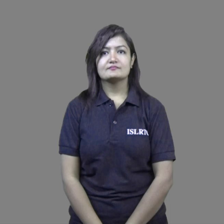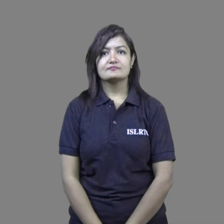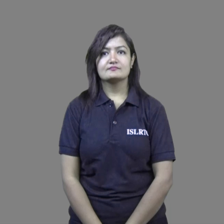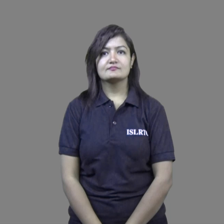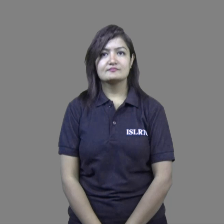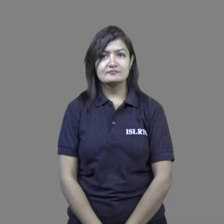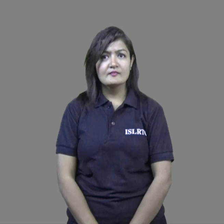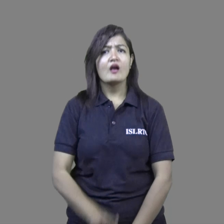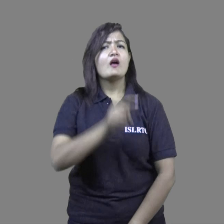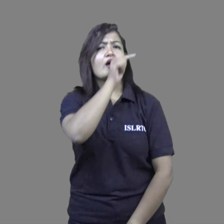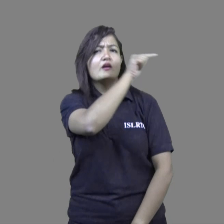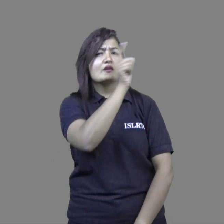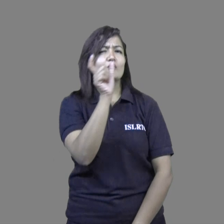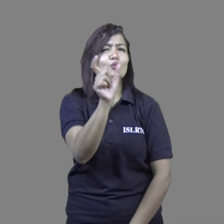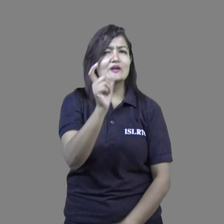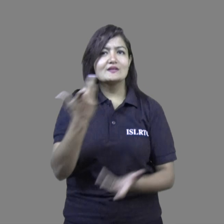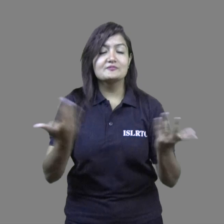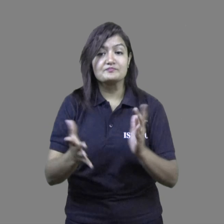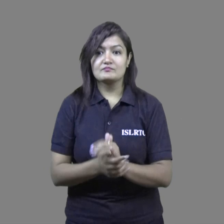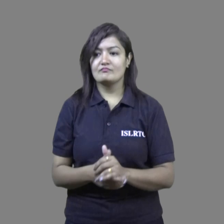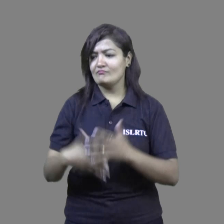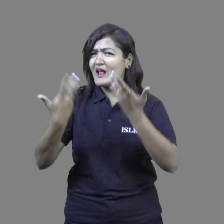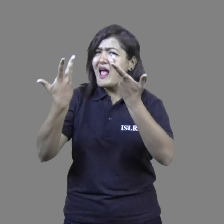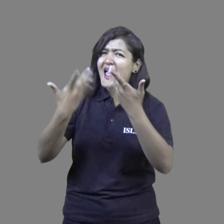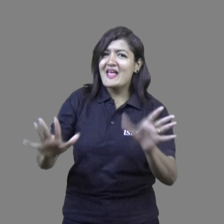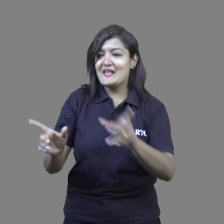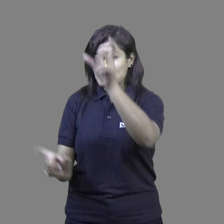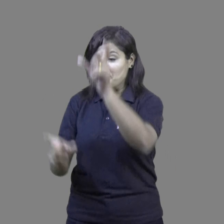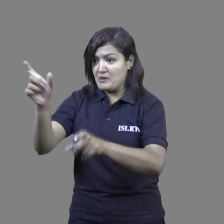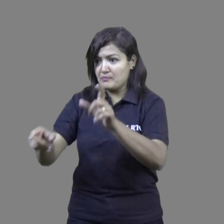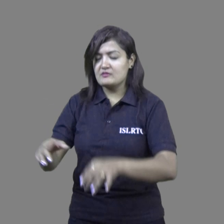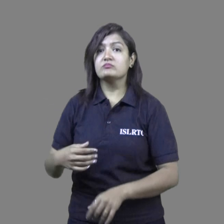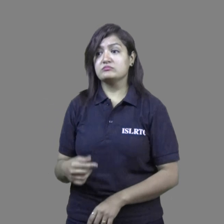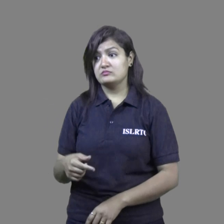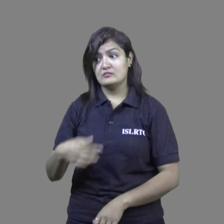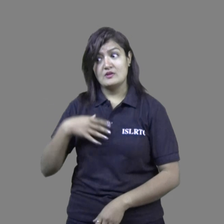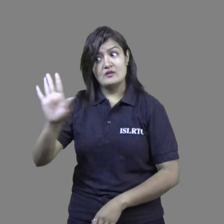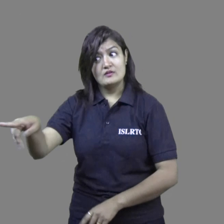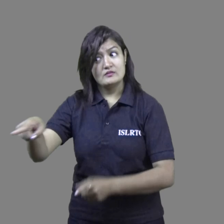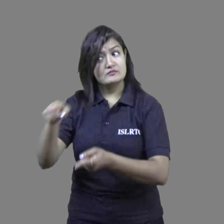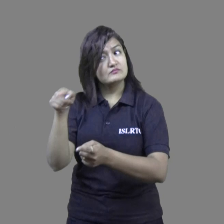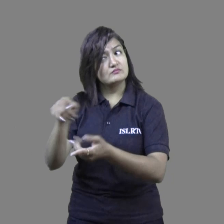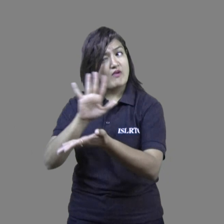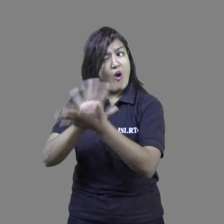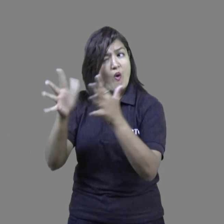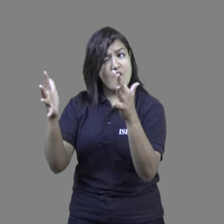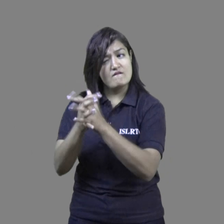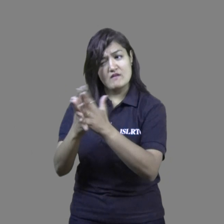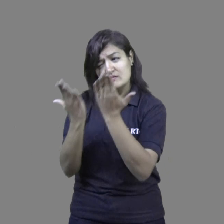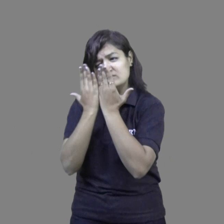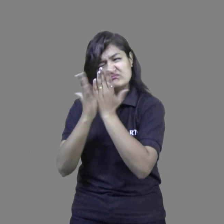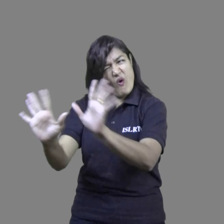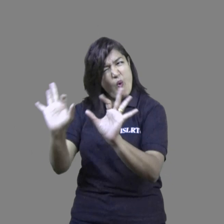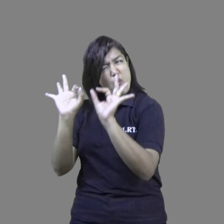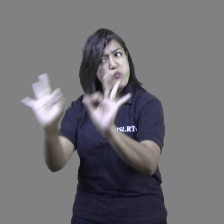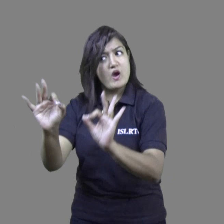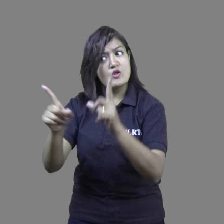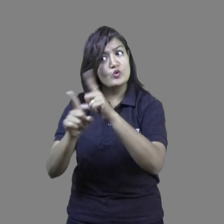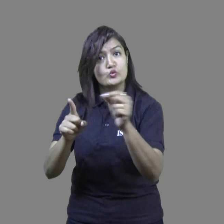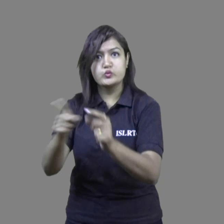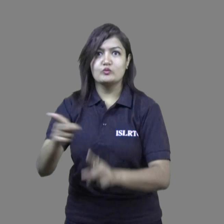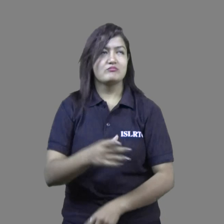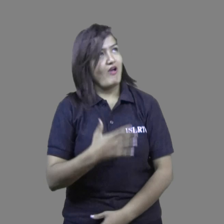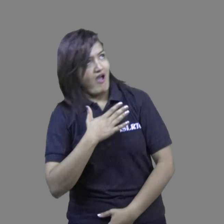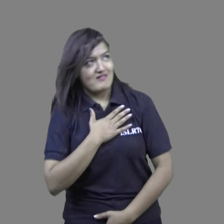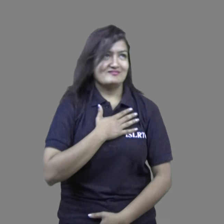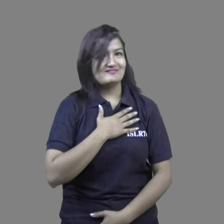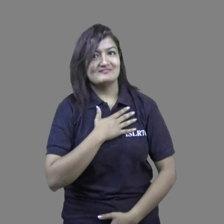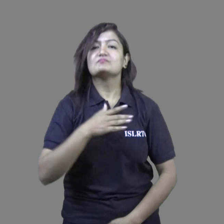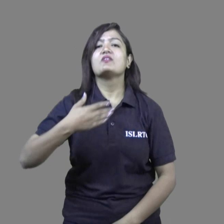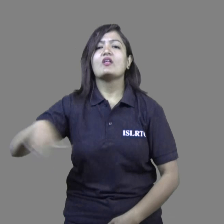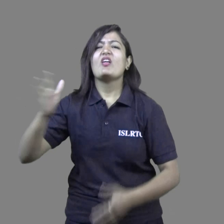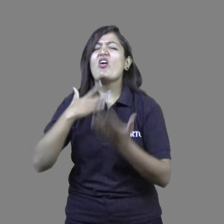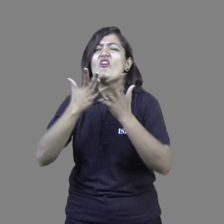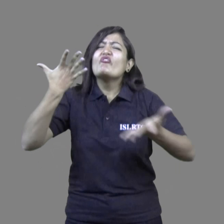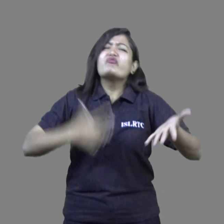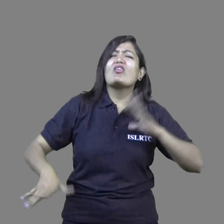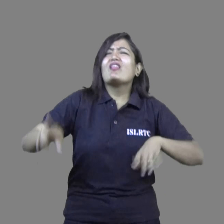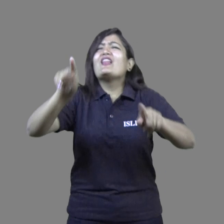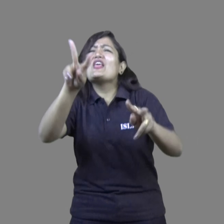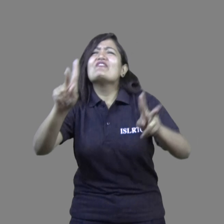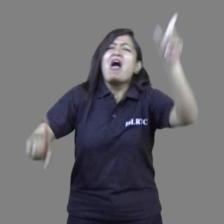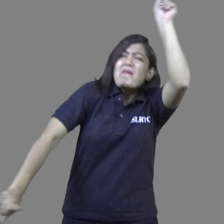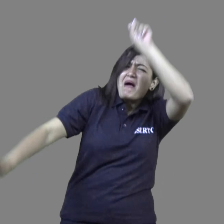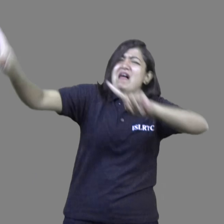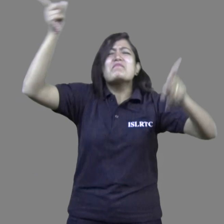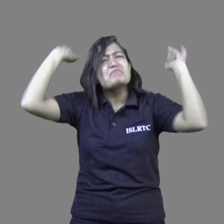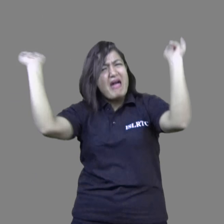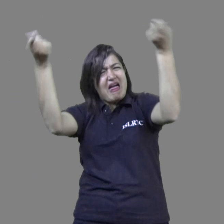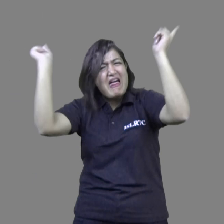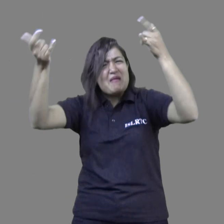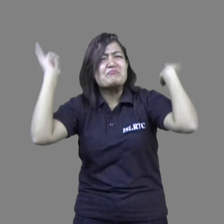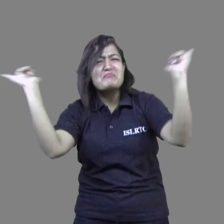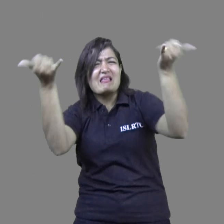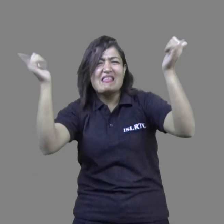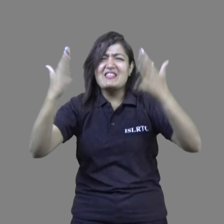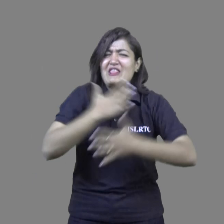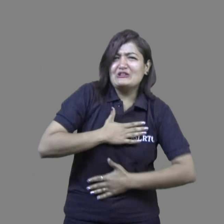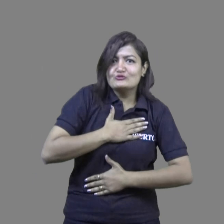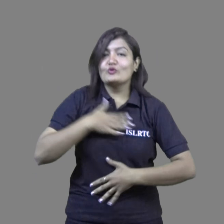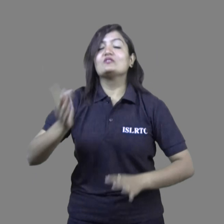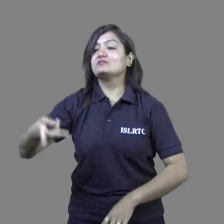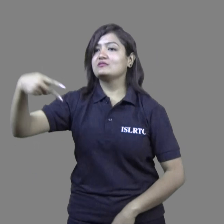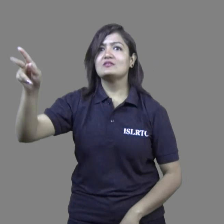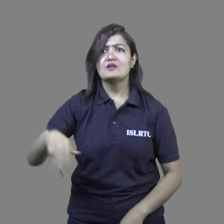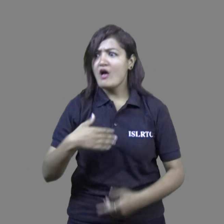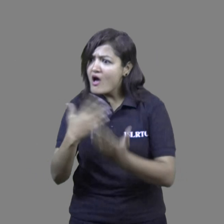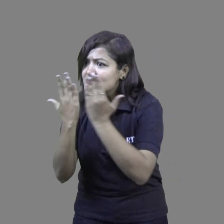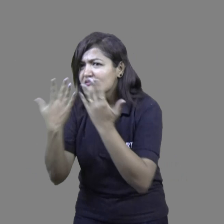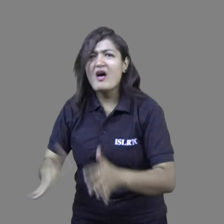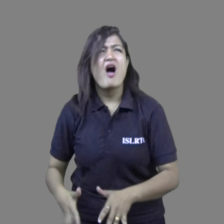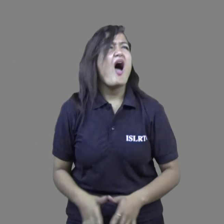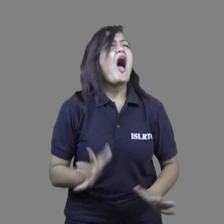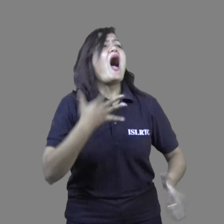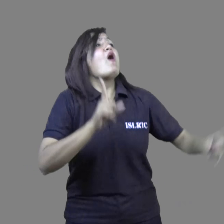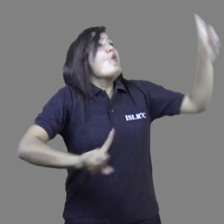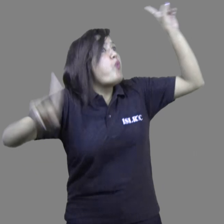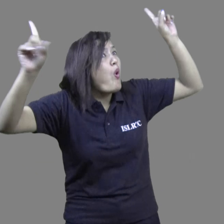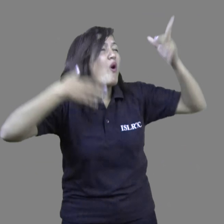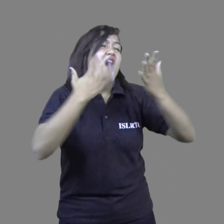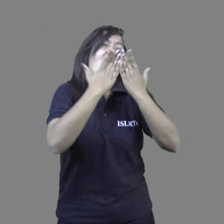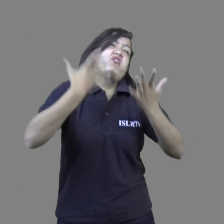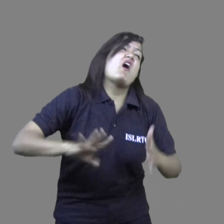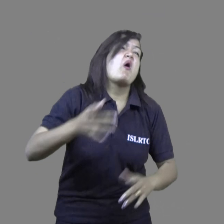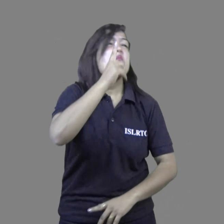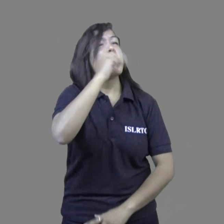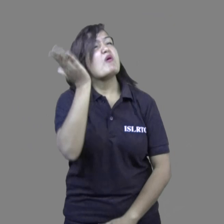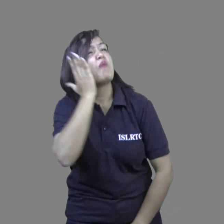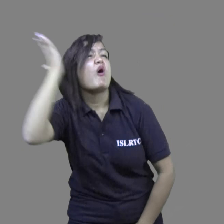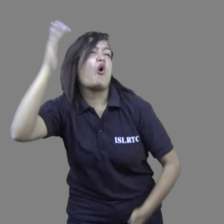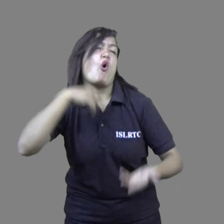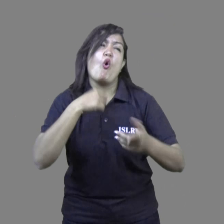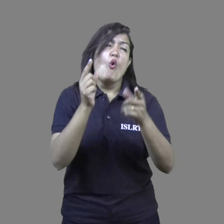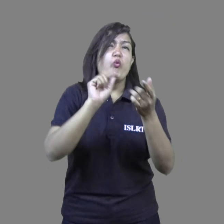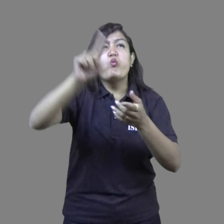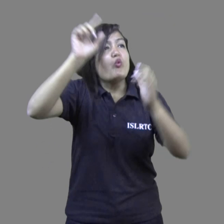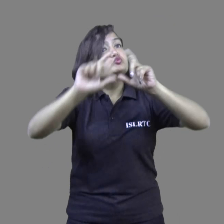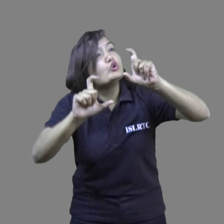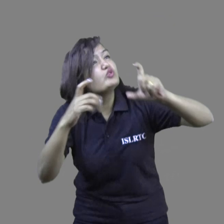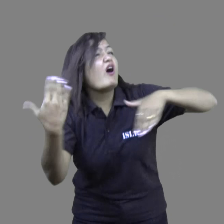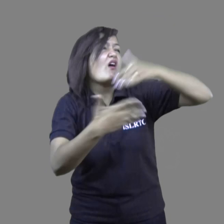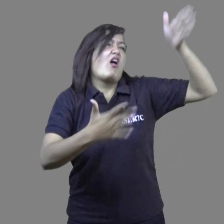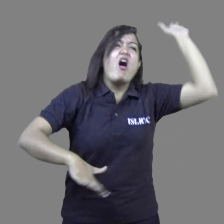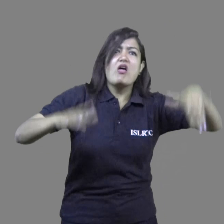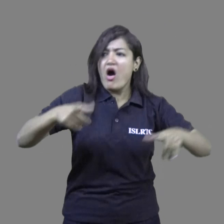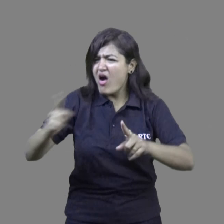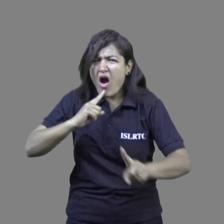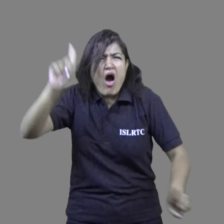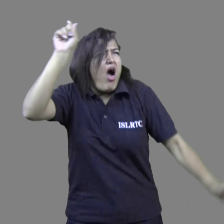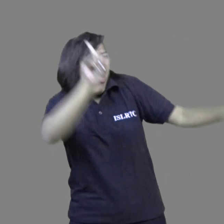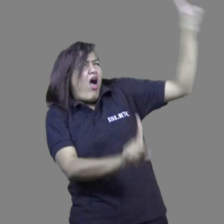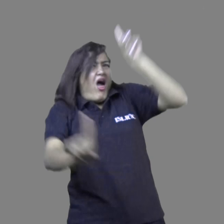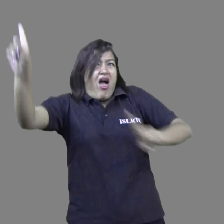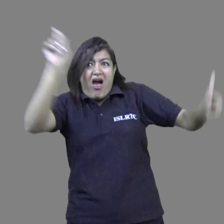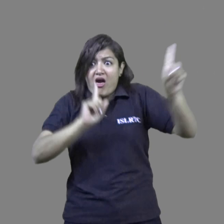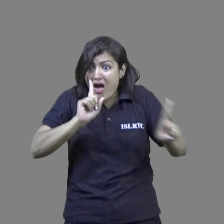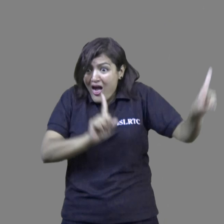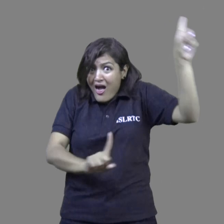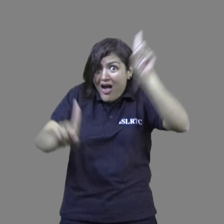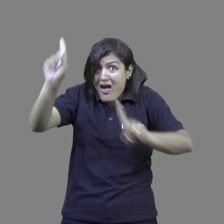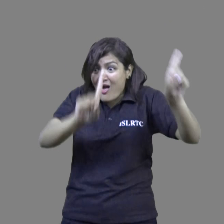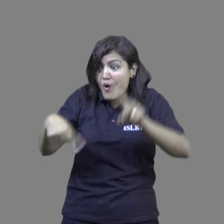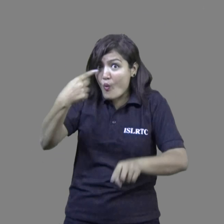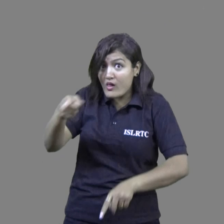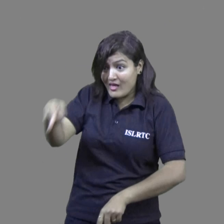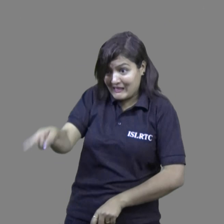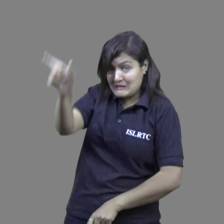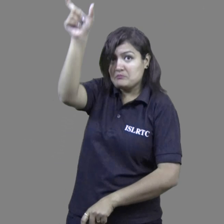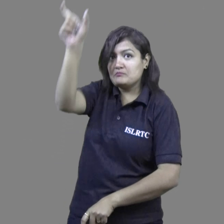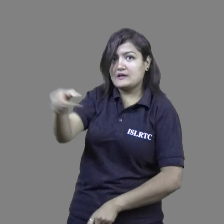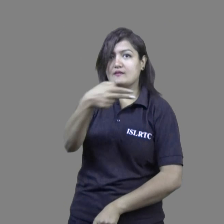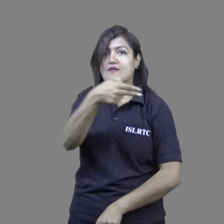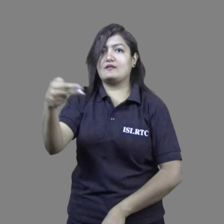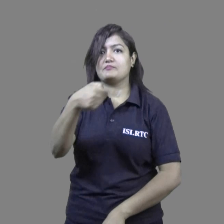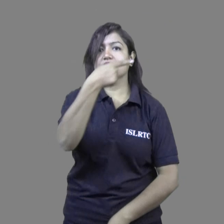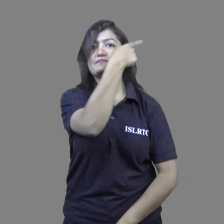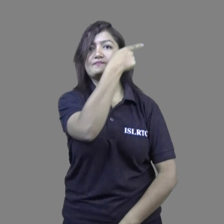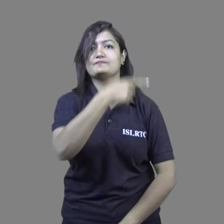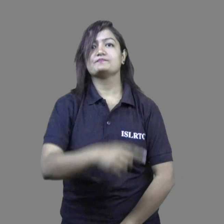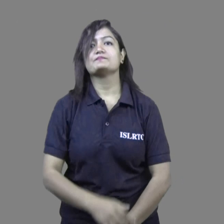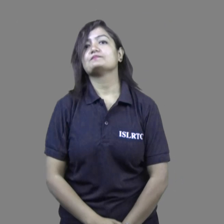Lame (Excuse)